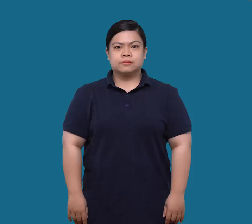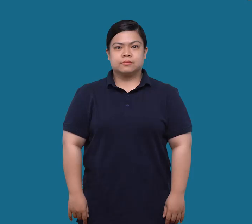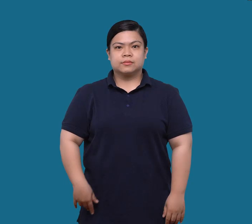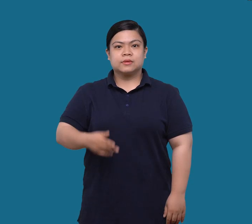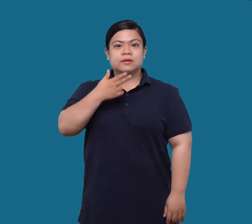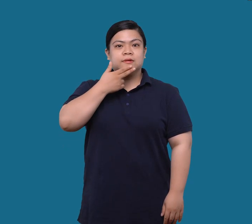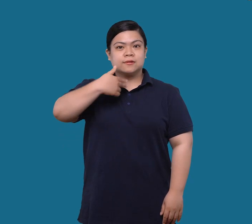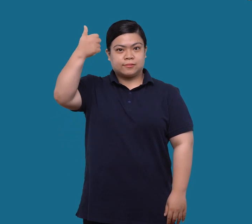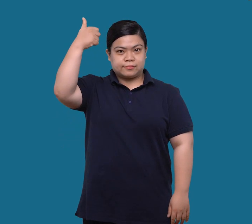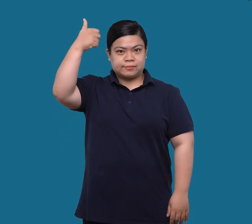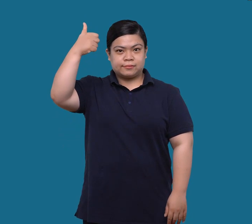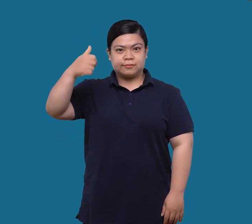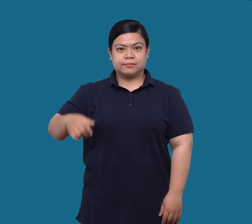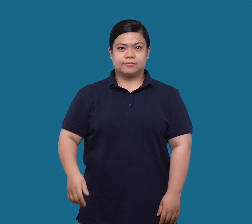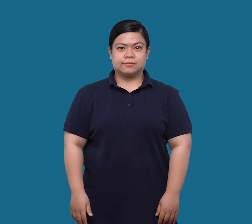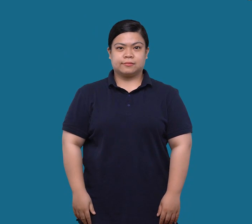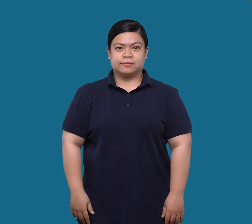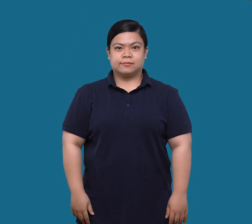anh hai, anh cả